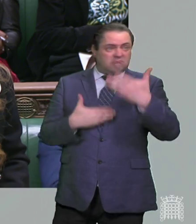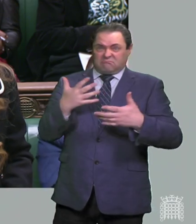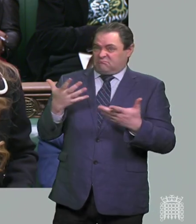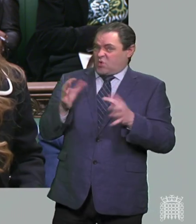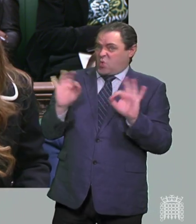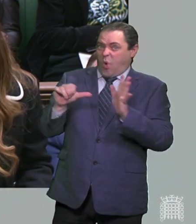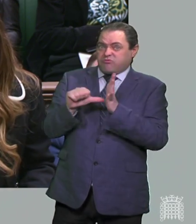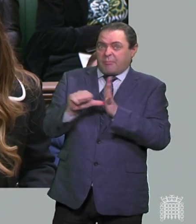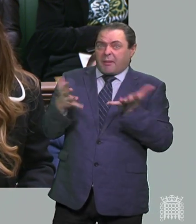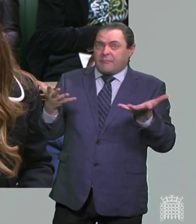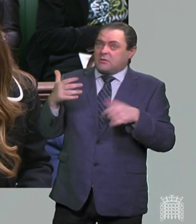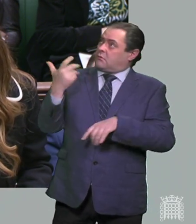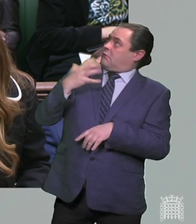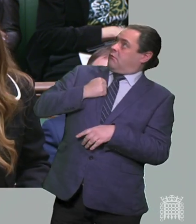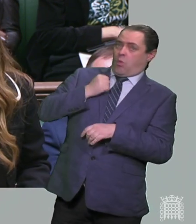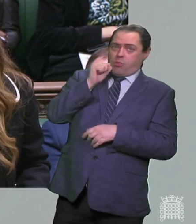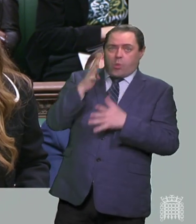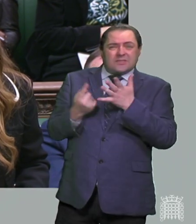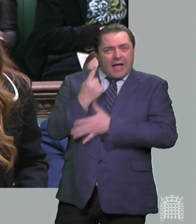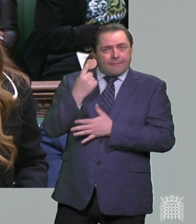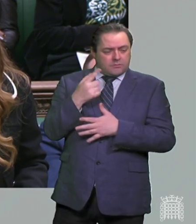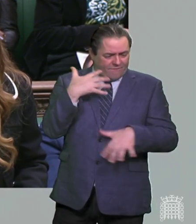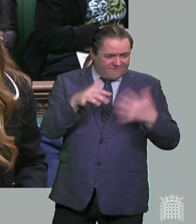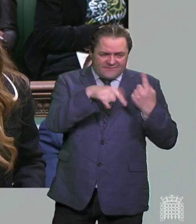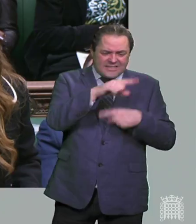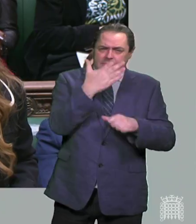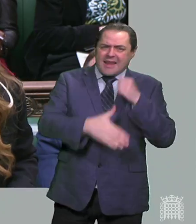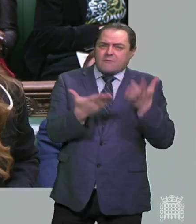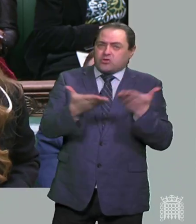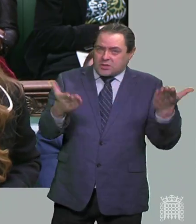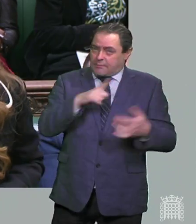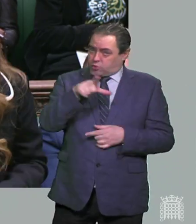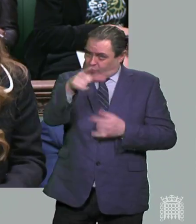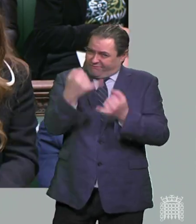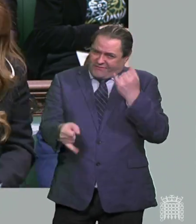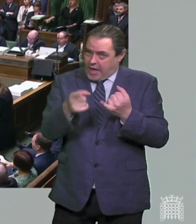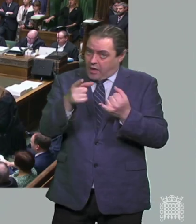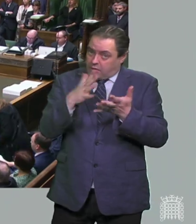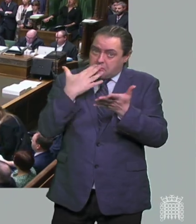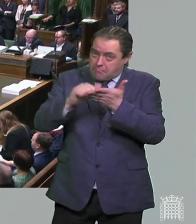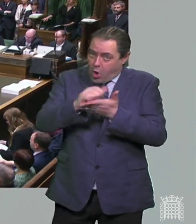Will he apologise to those victims who will never get justice because of his failures?